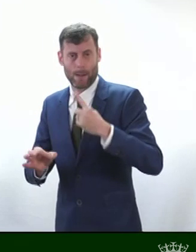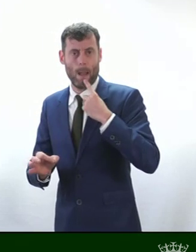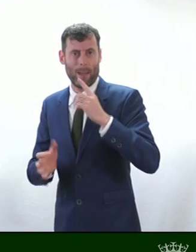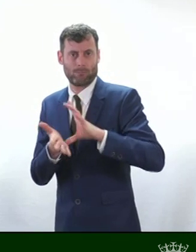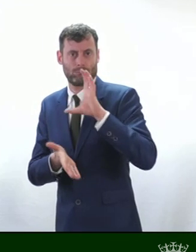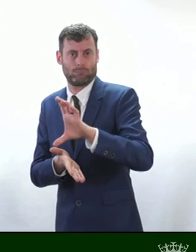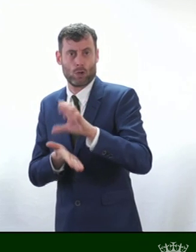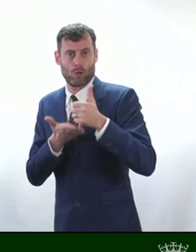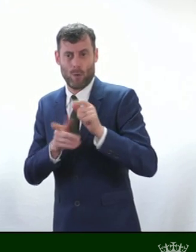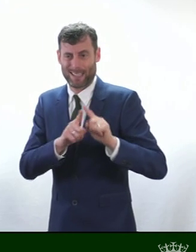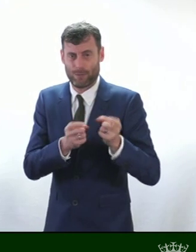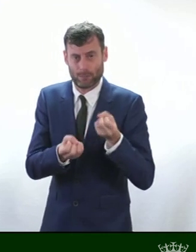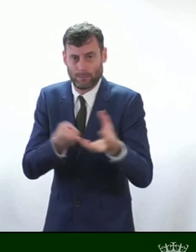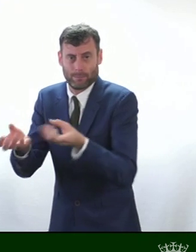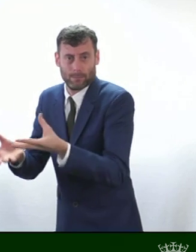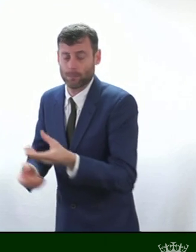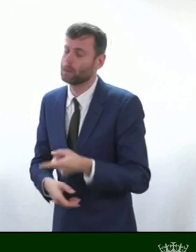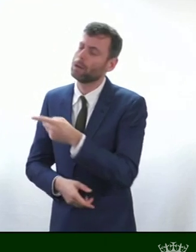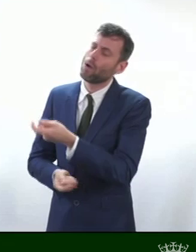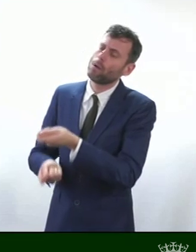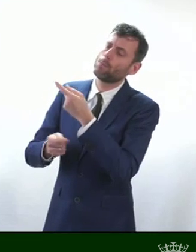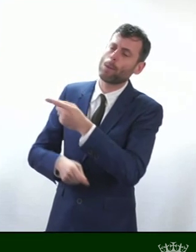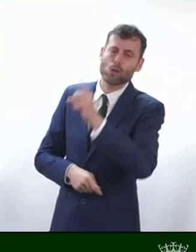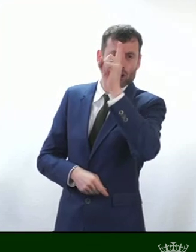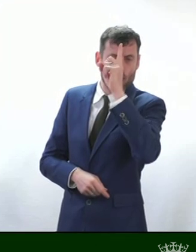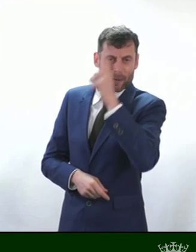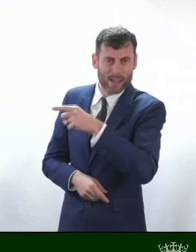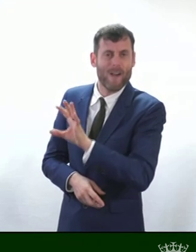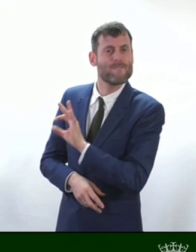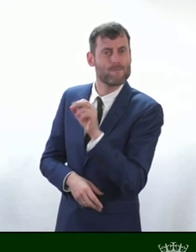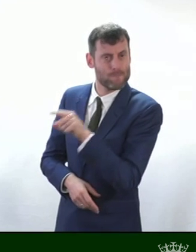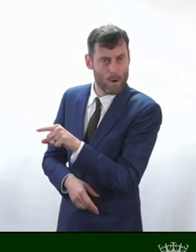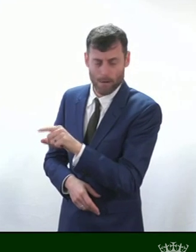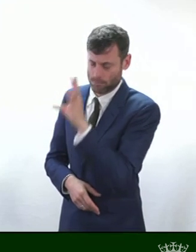The hon. Gentleman mentions France and Germany.